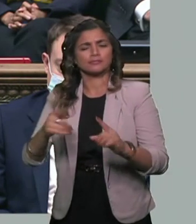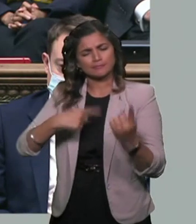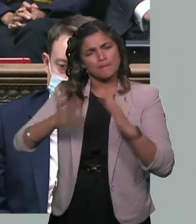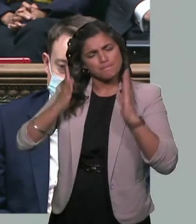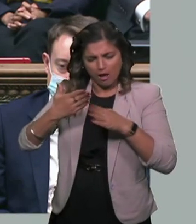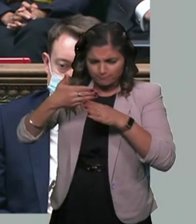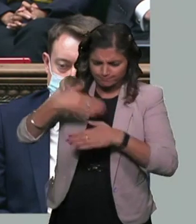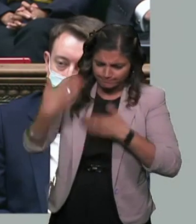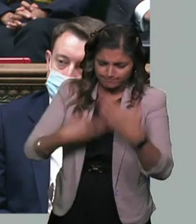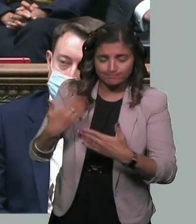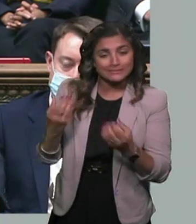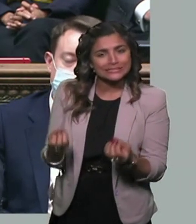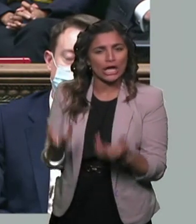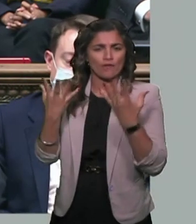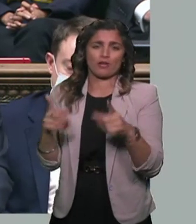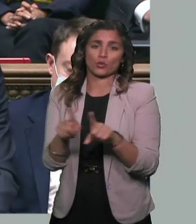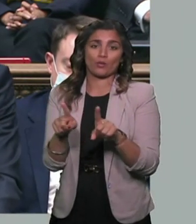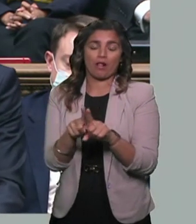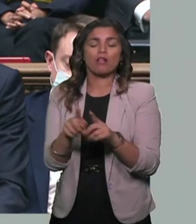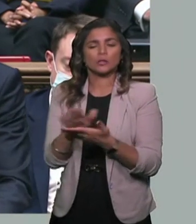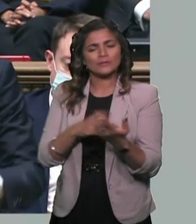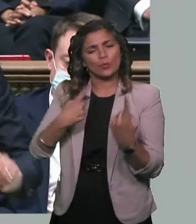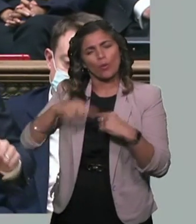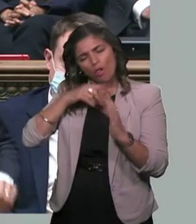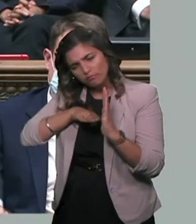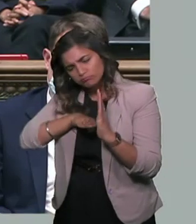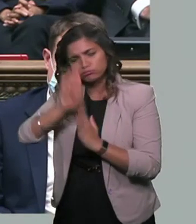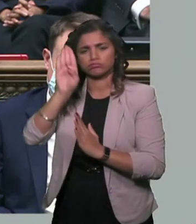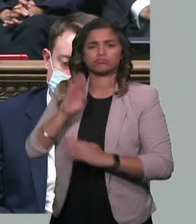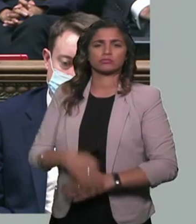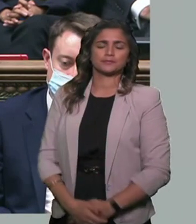put in and the sacrifices we are prepared to make.